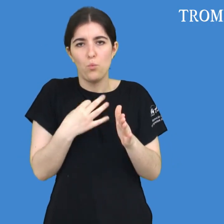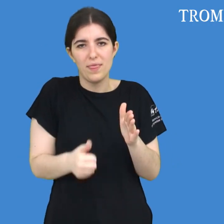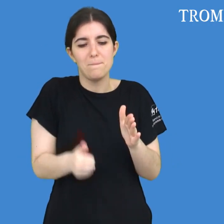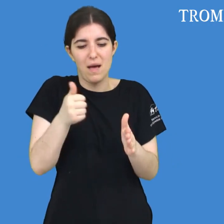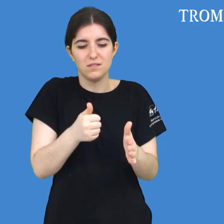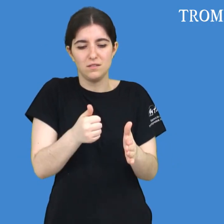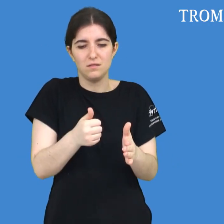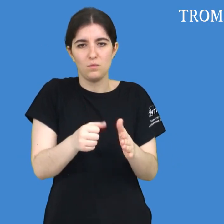más cantidad